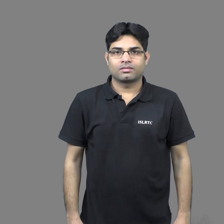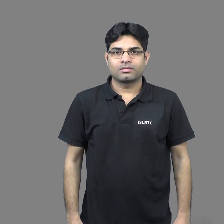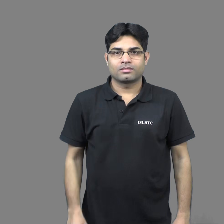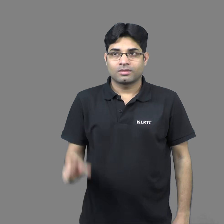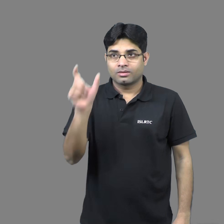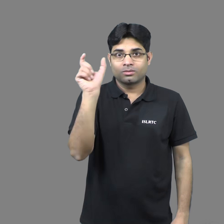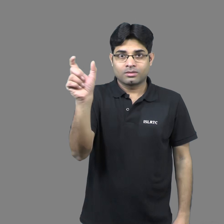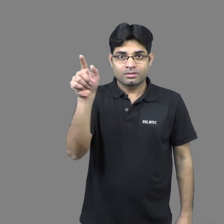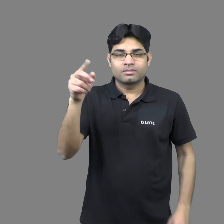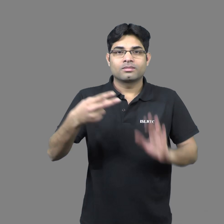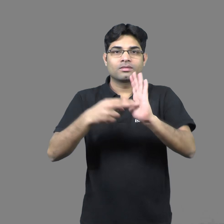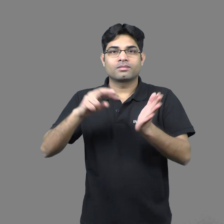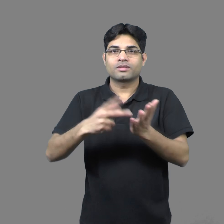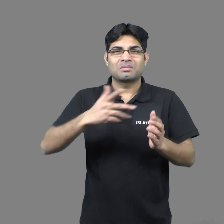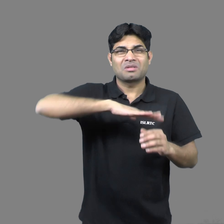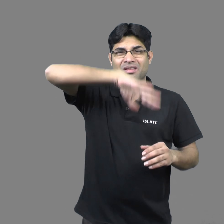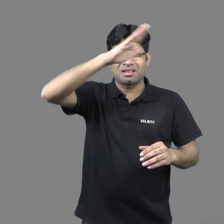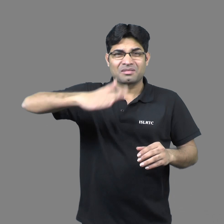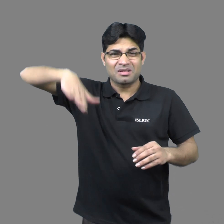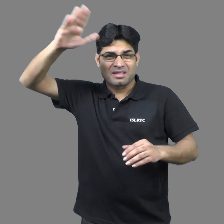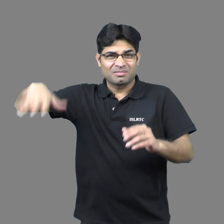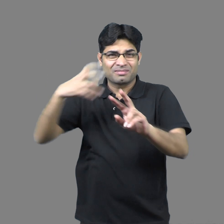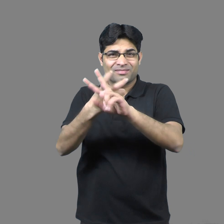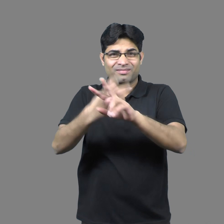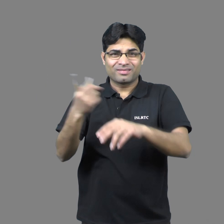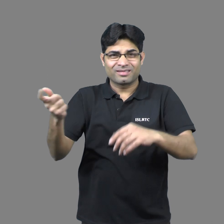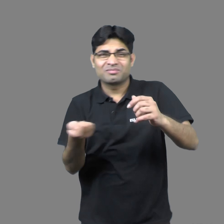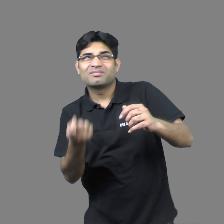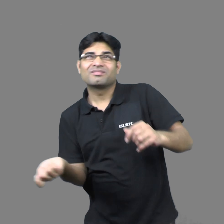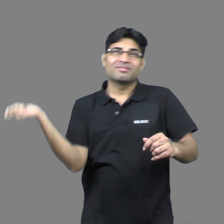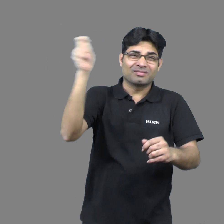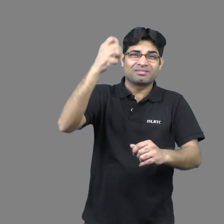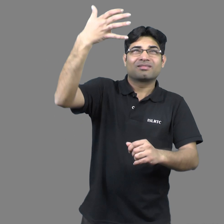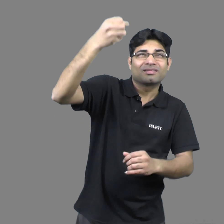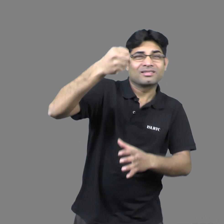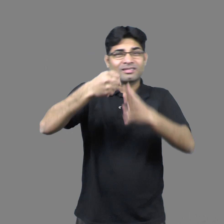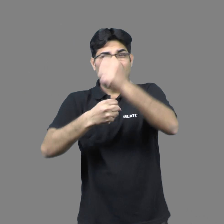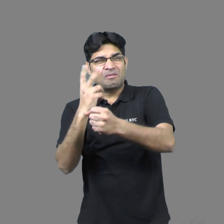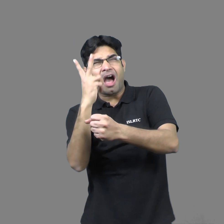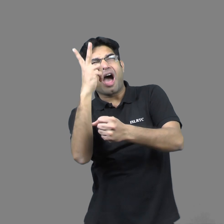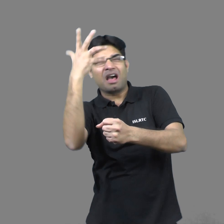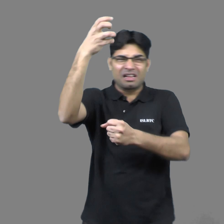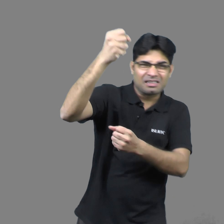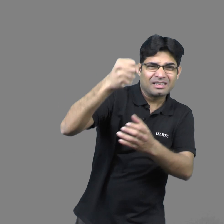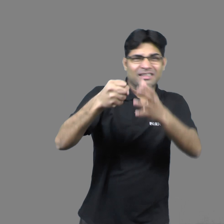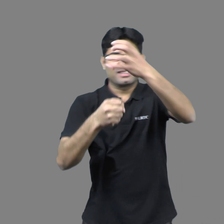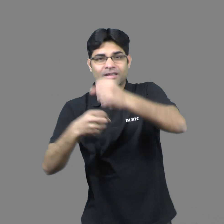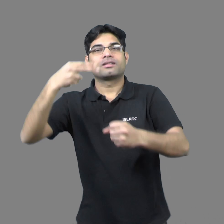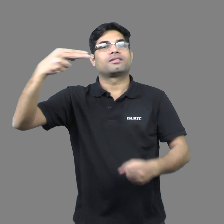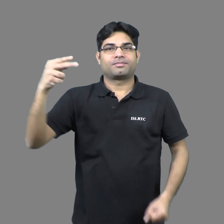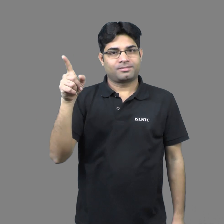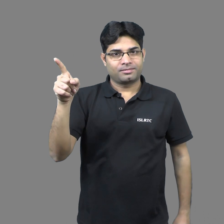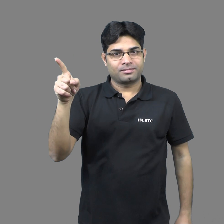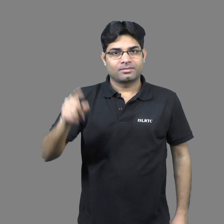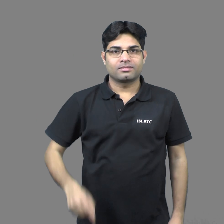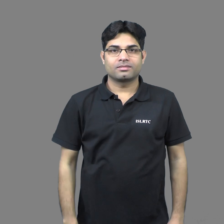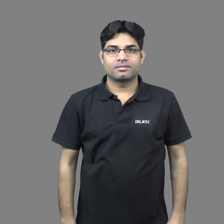Rock Climbing